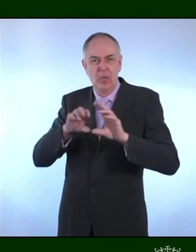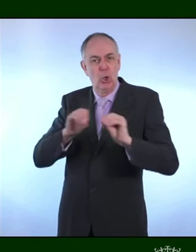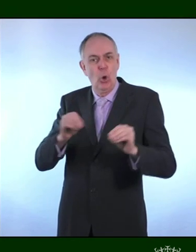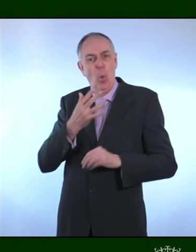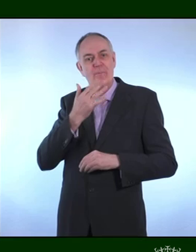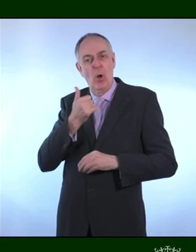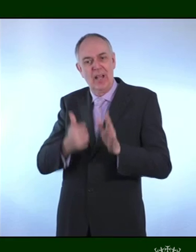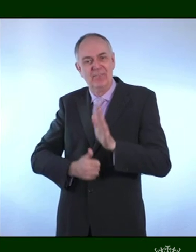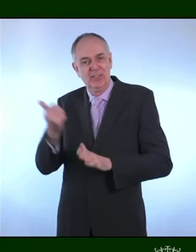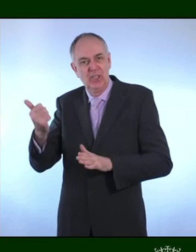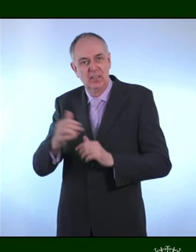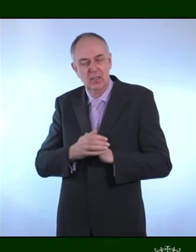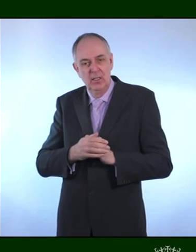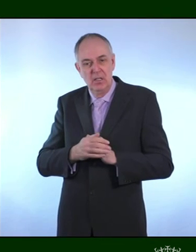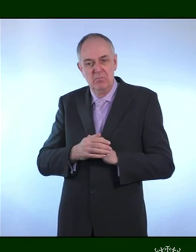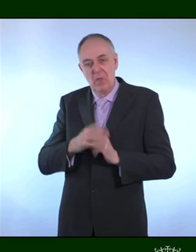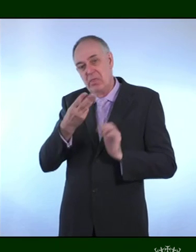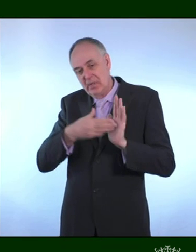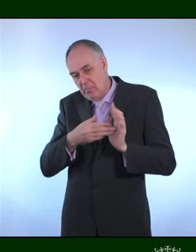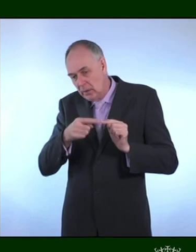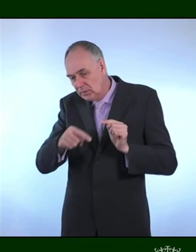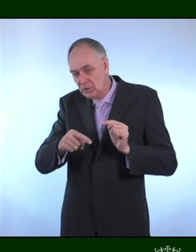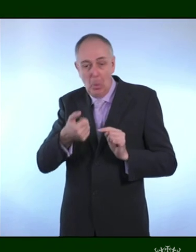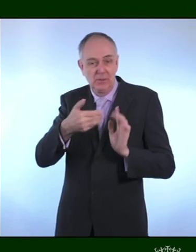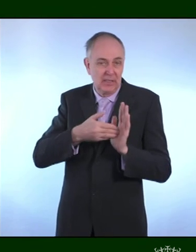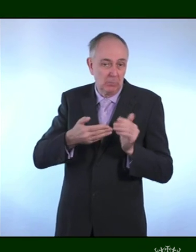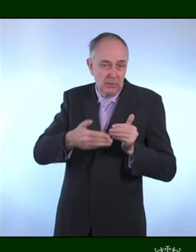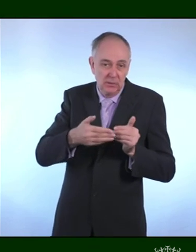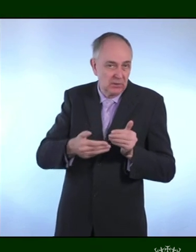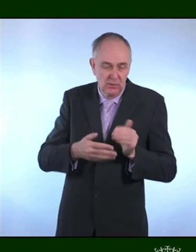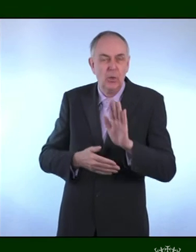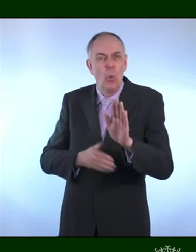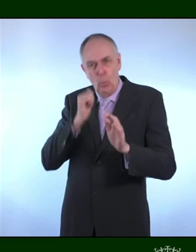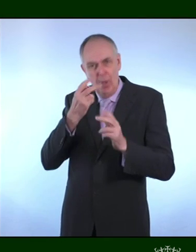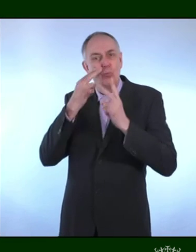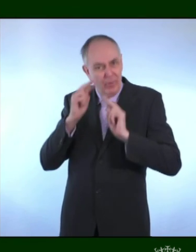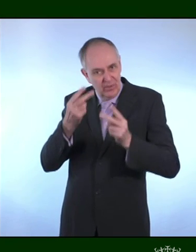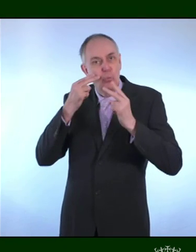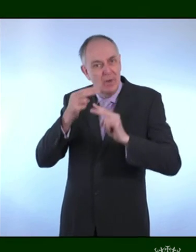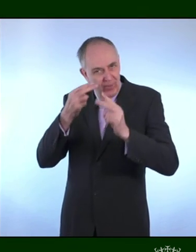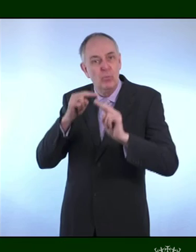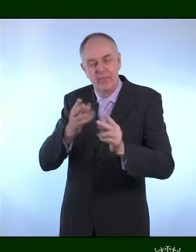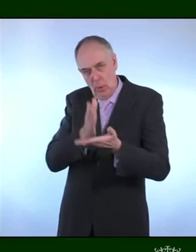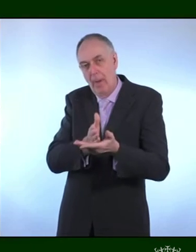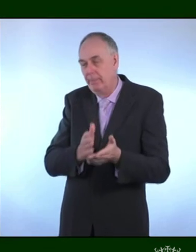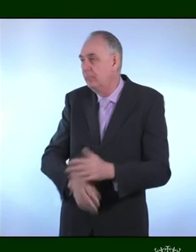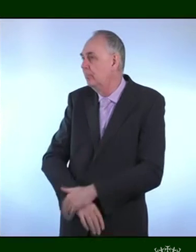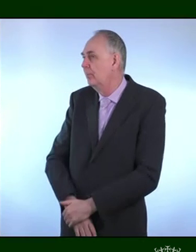The difference is between three months and six months, but I can tell the right honourable Gentleman that we will keep that protection under review.